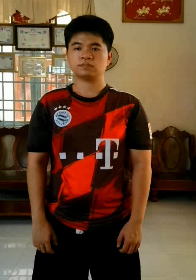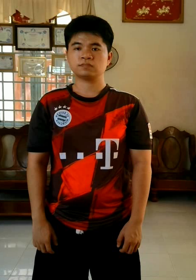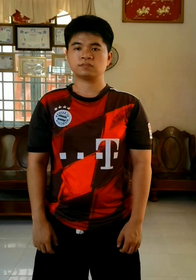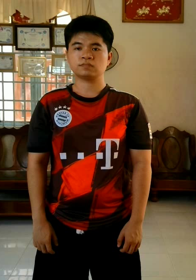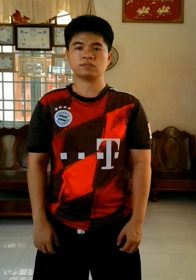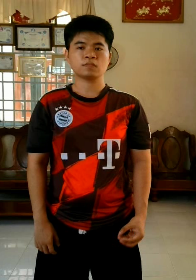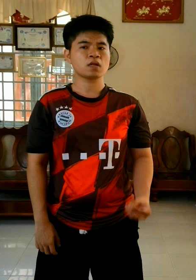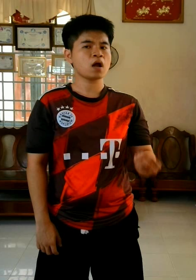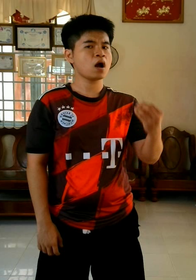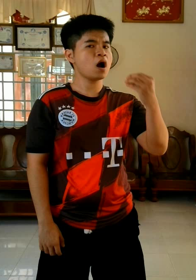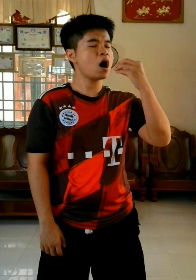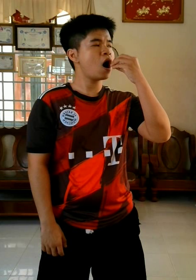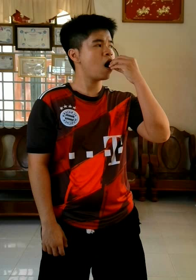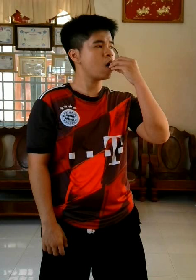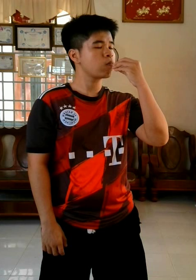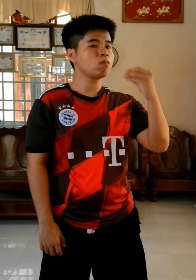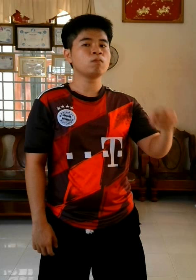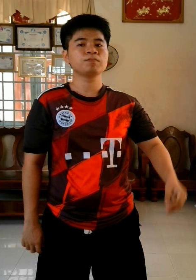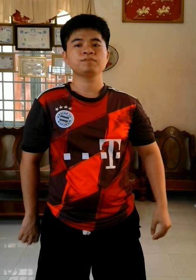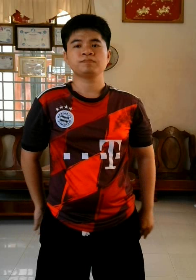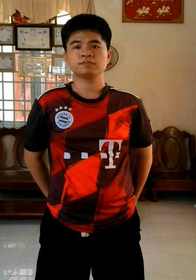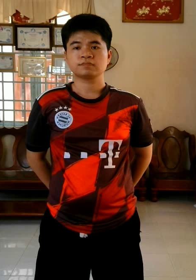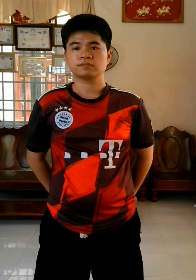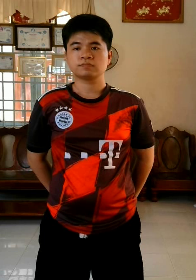an